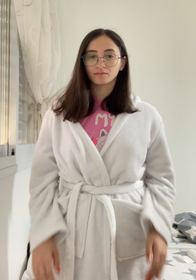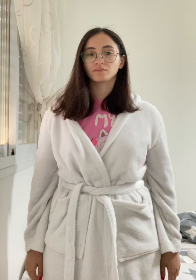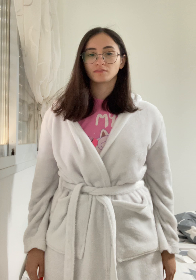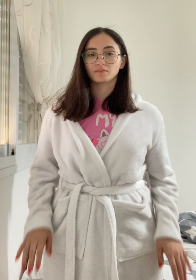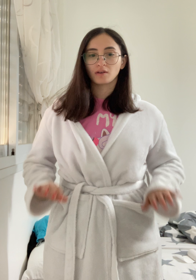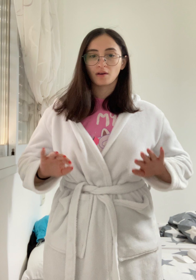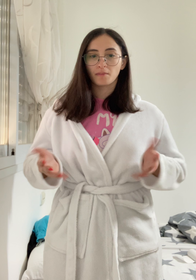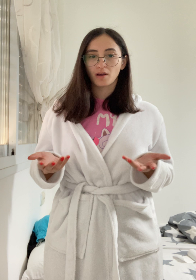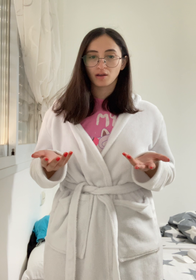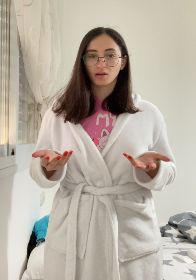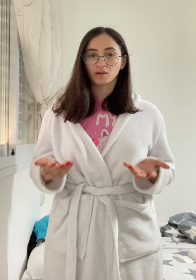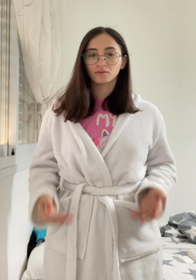מהר